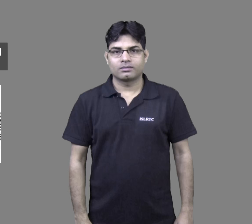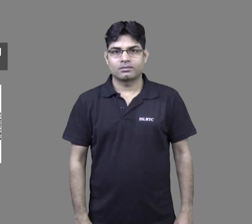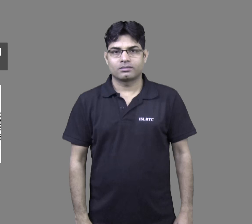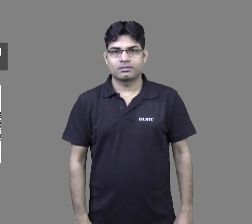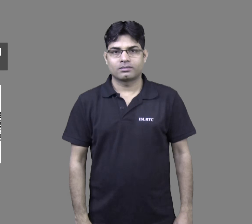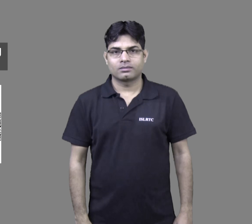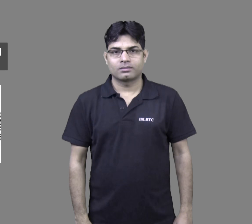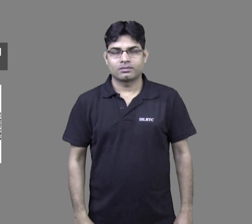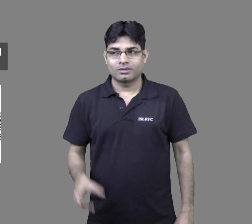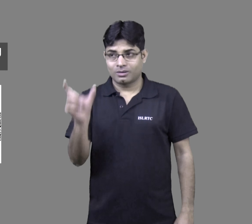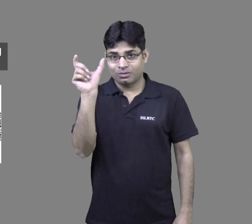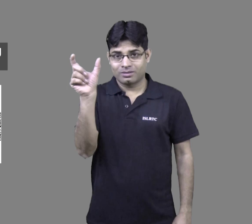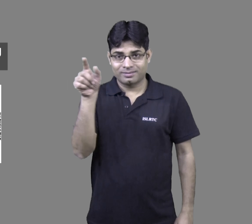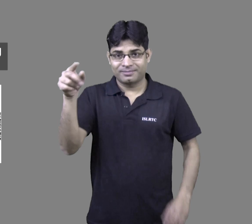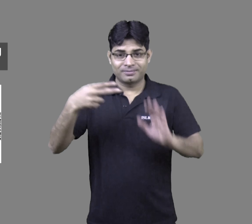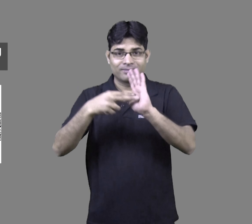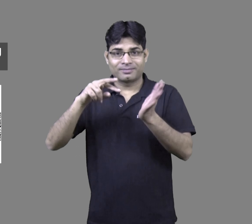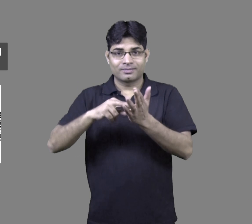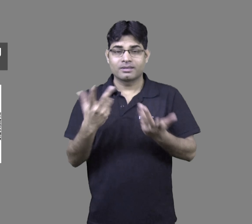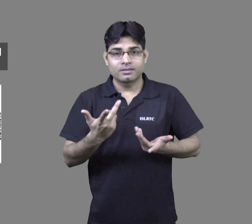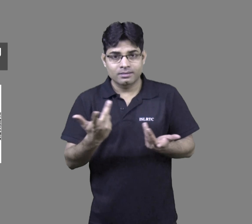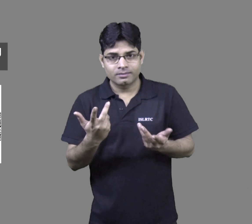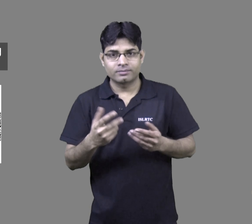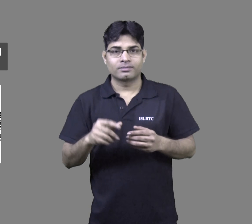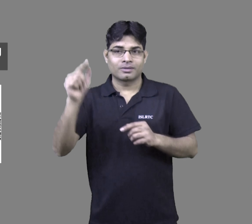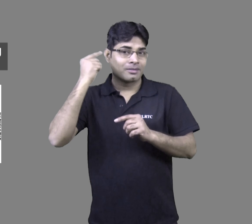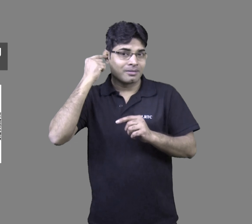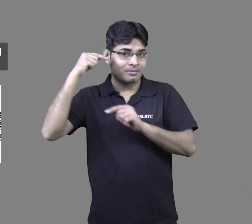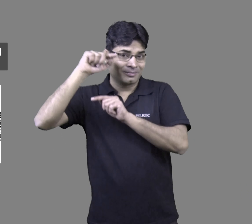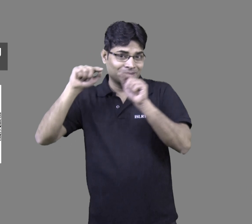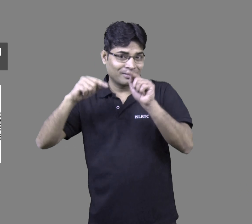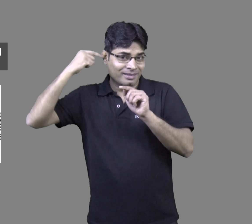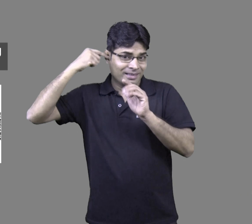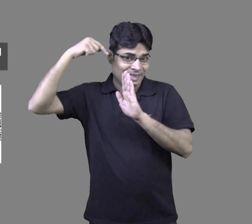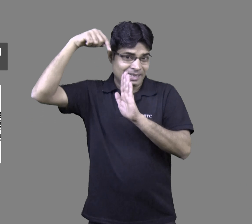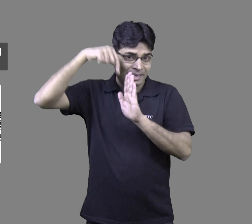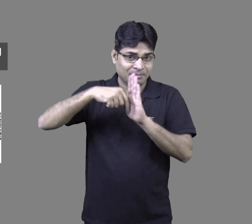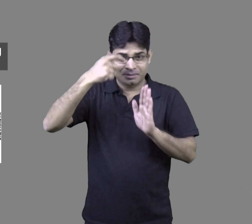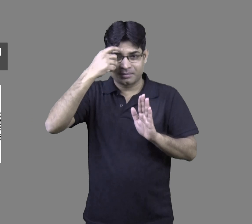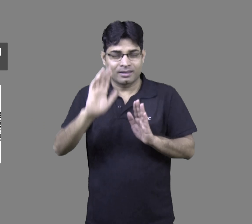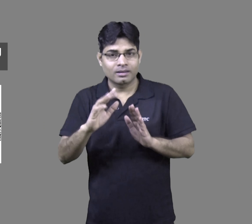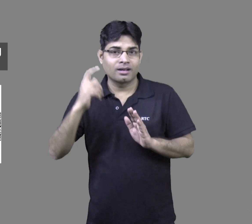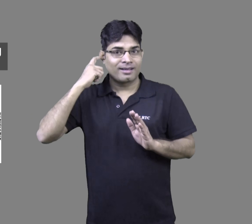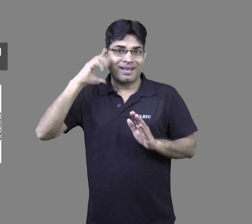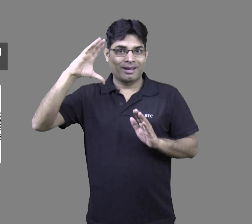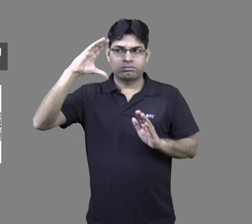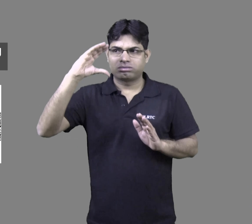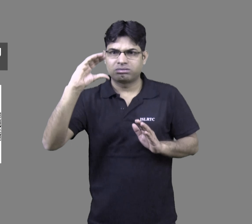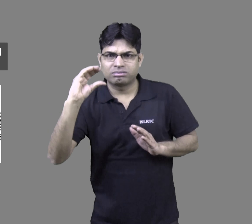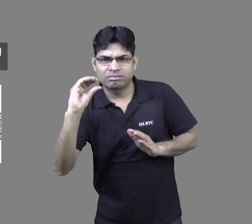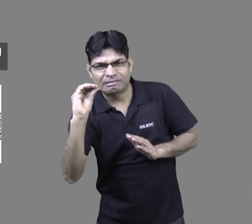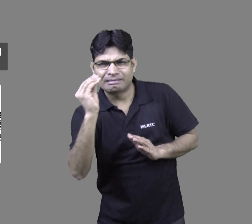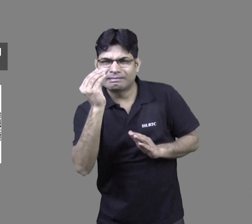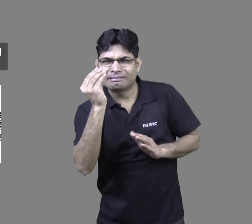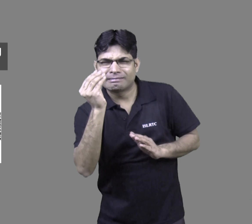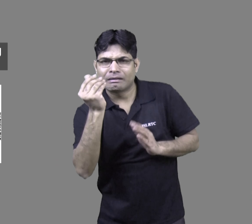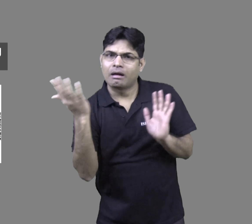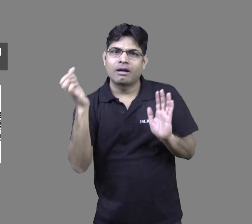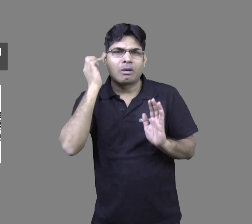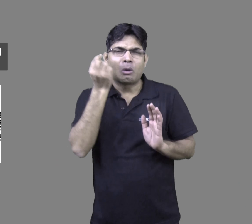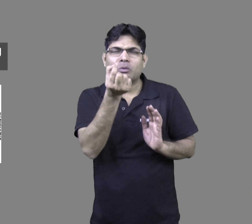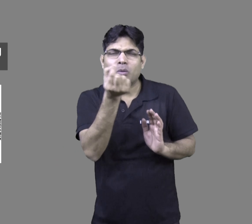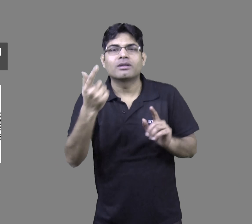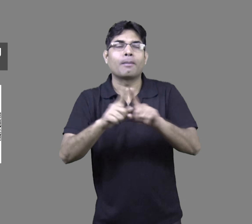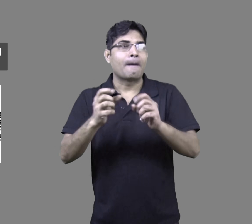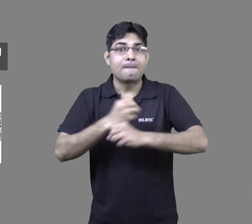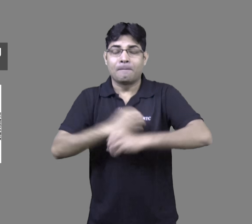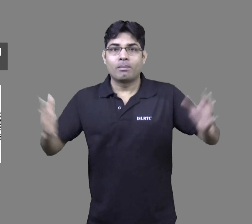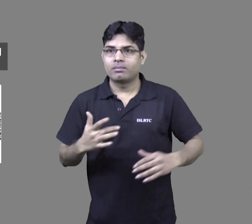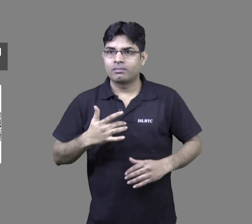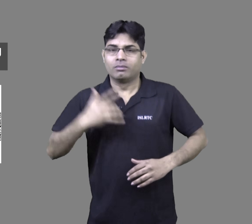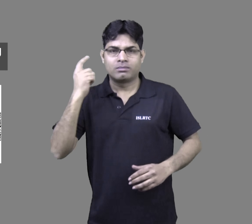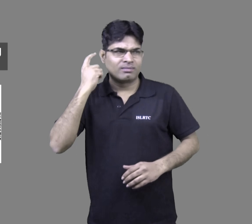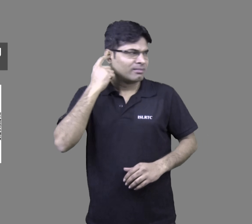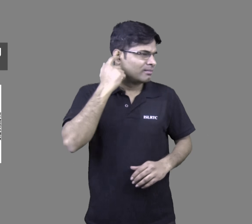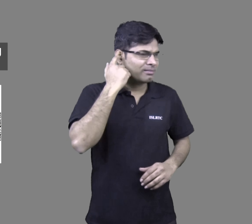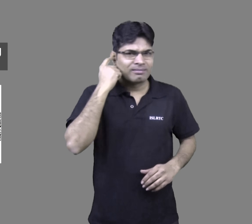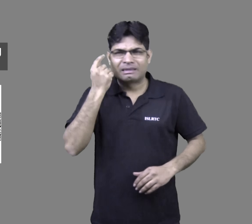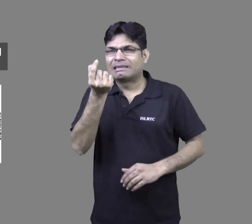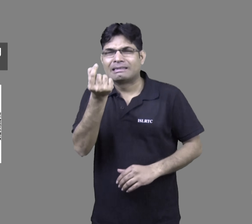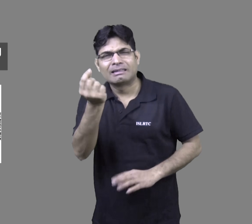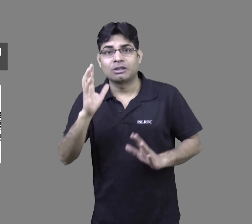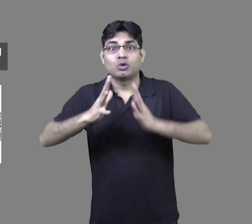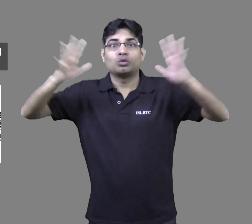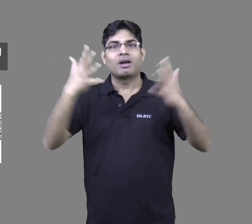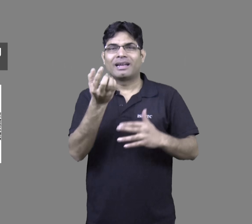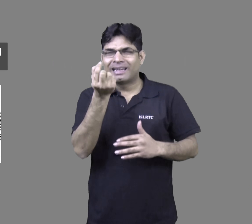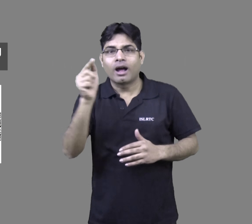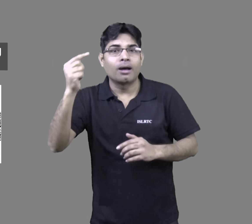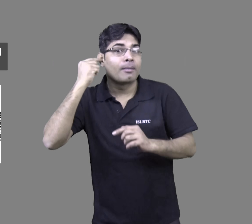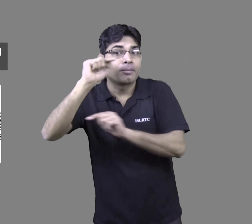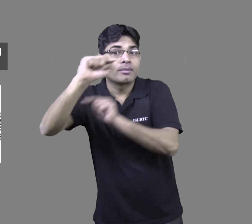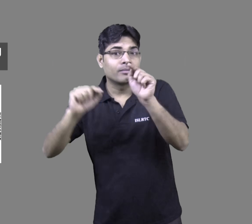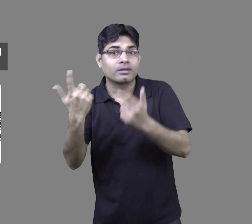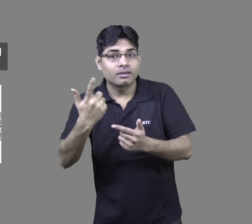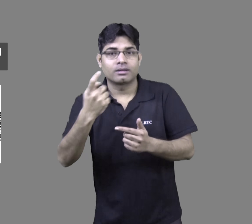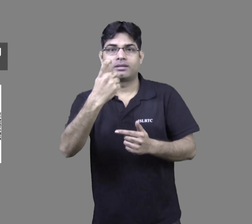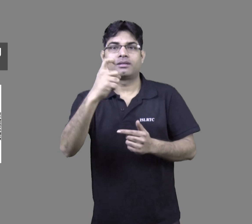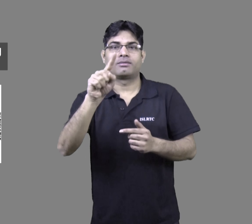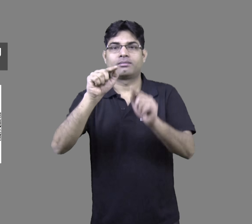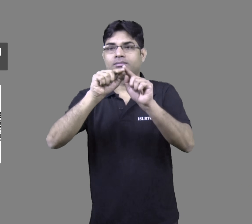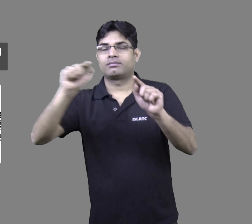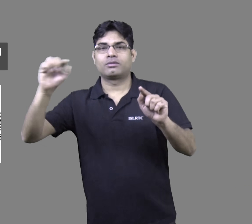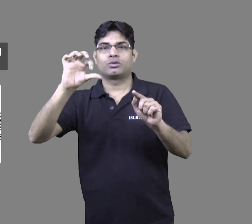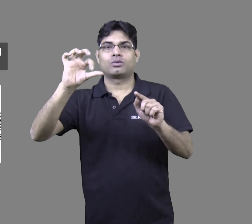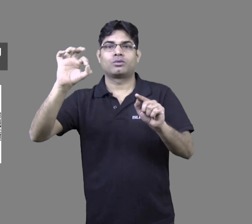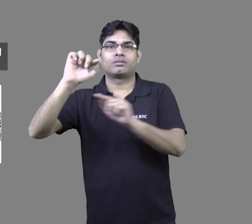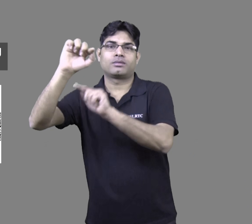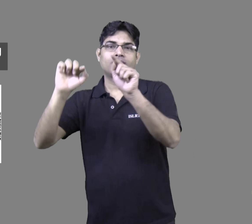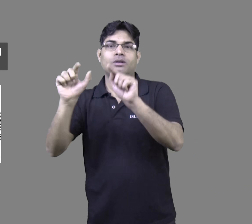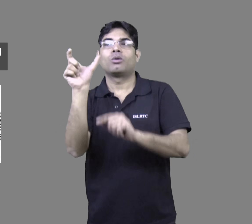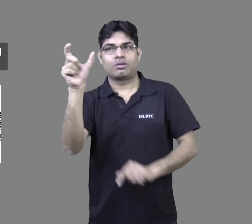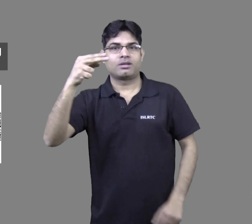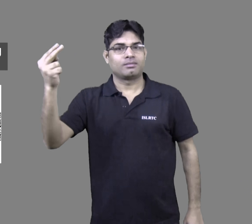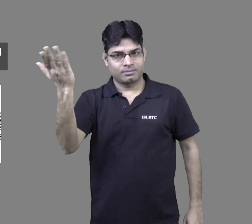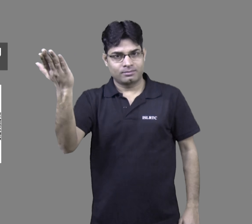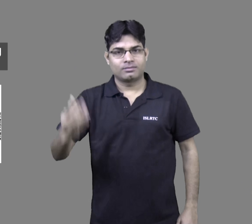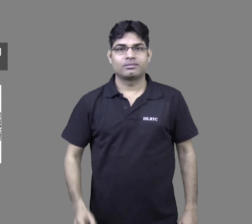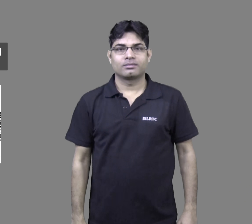Severe Hearing Loss